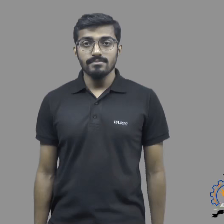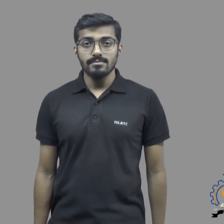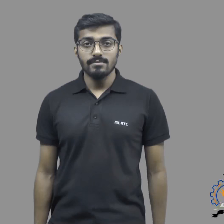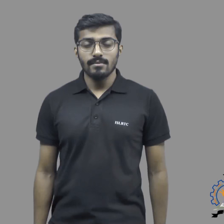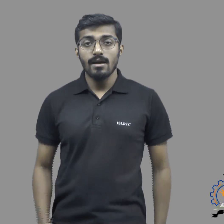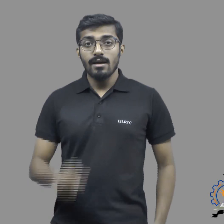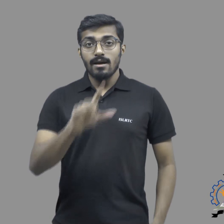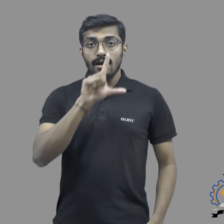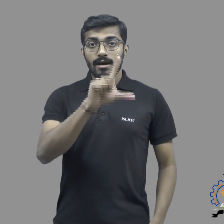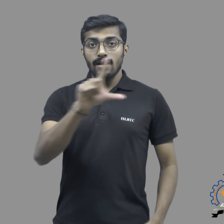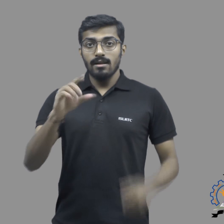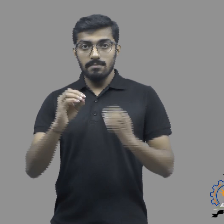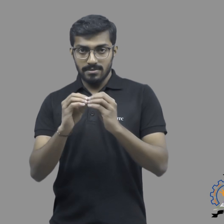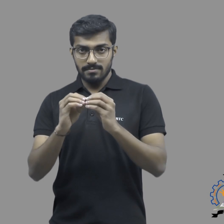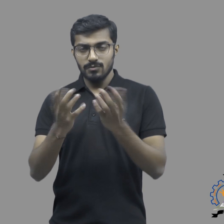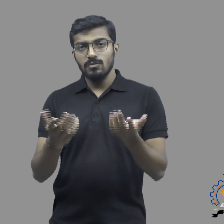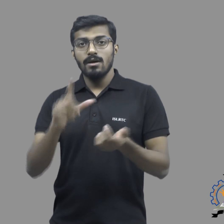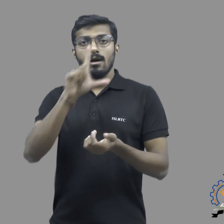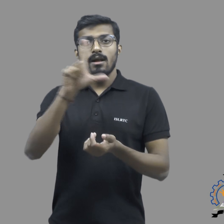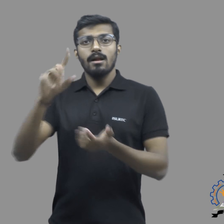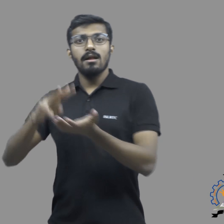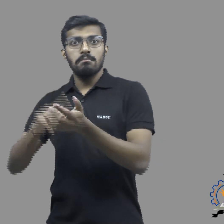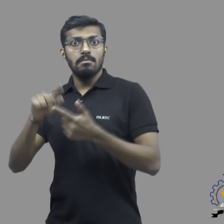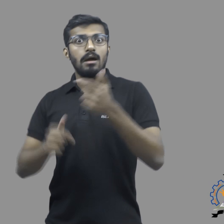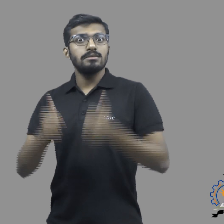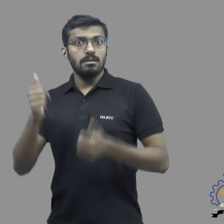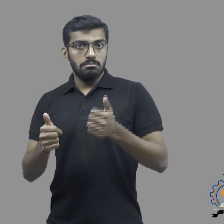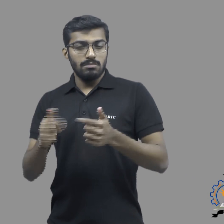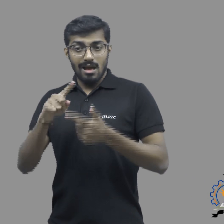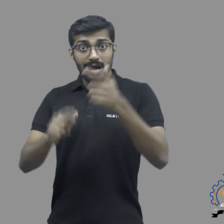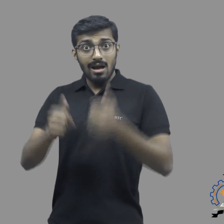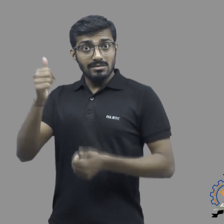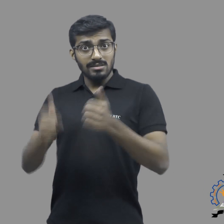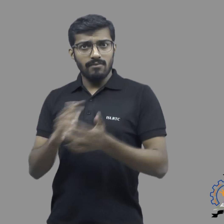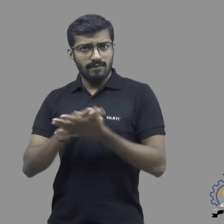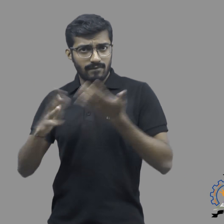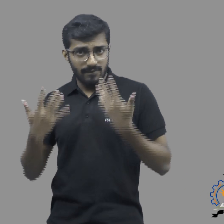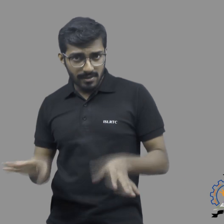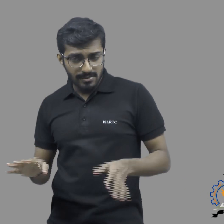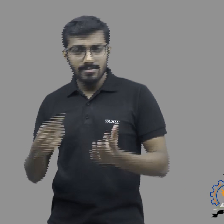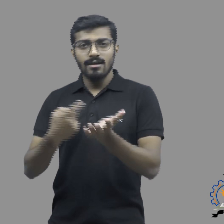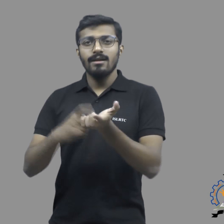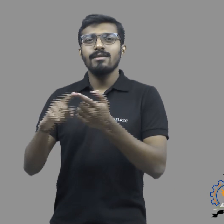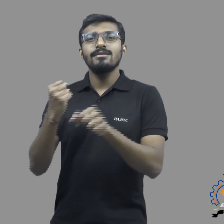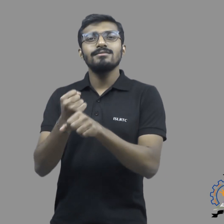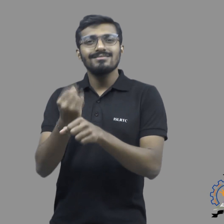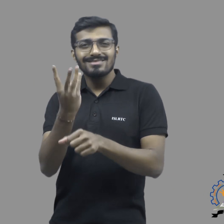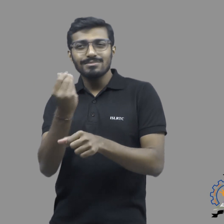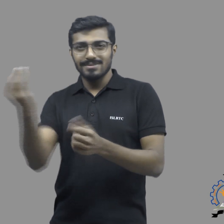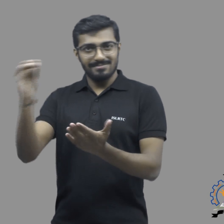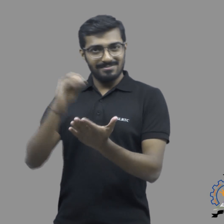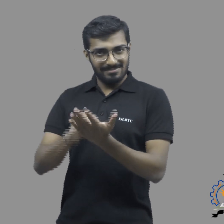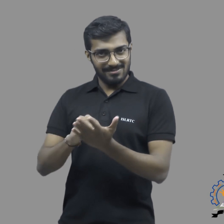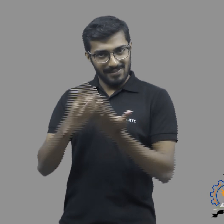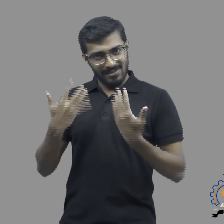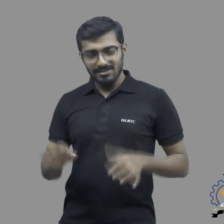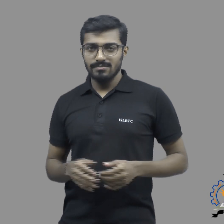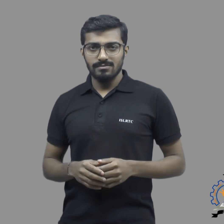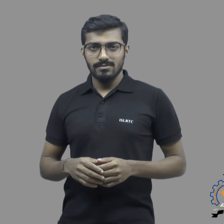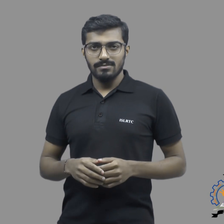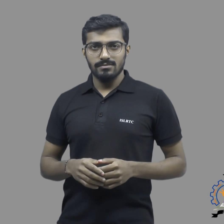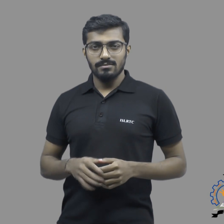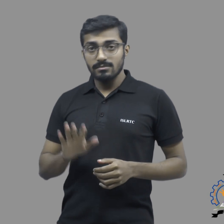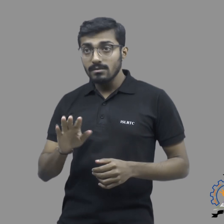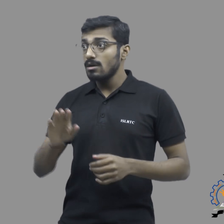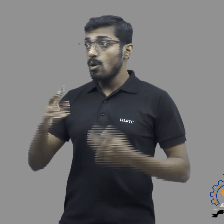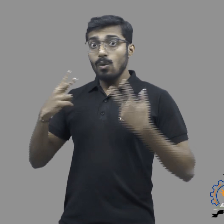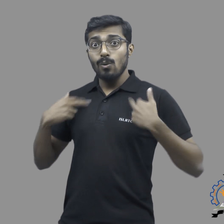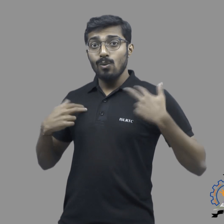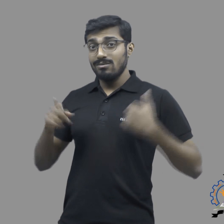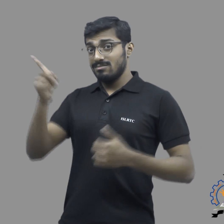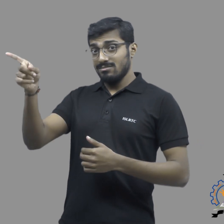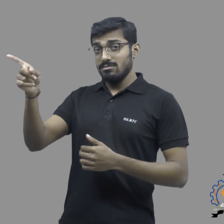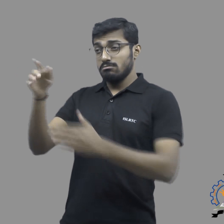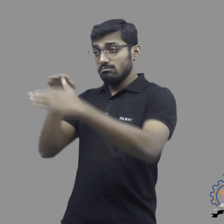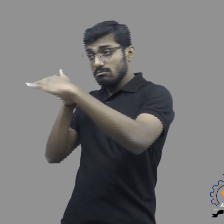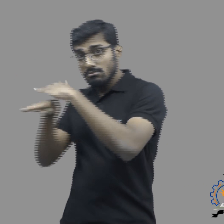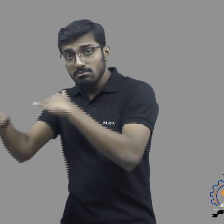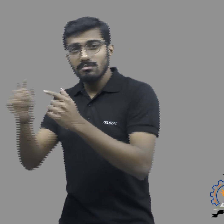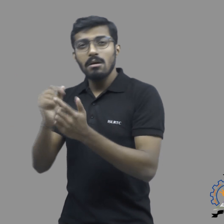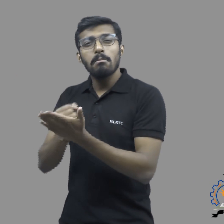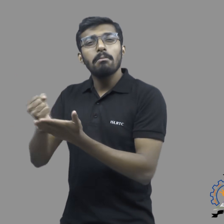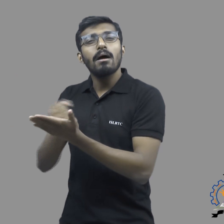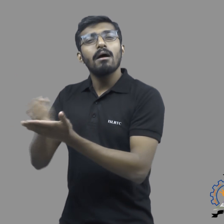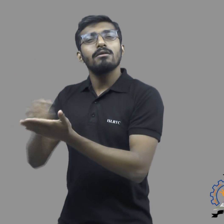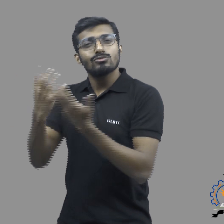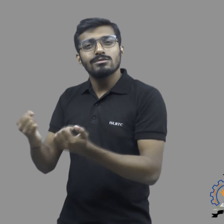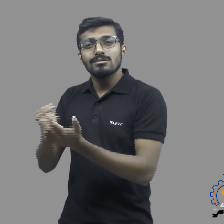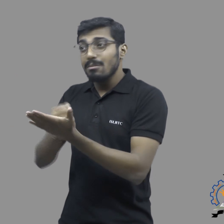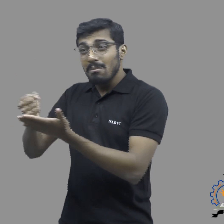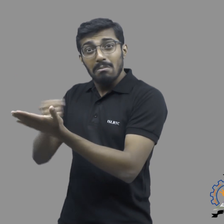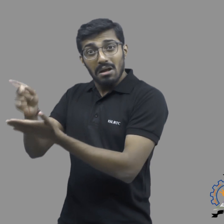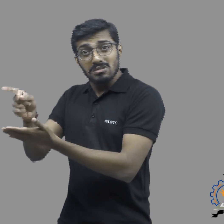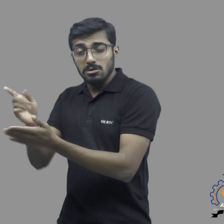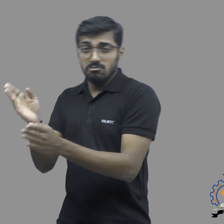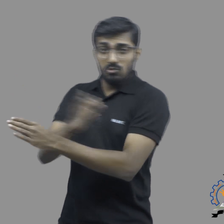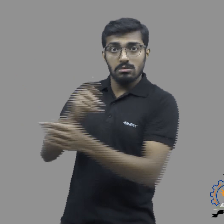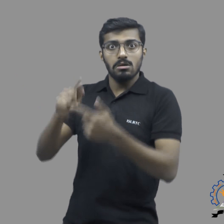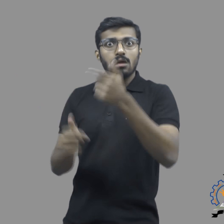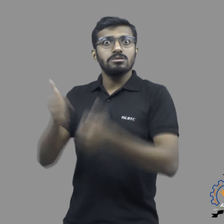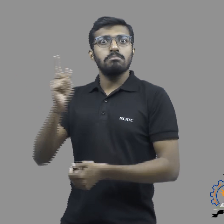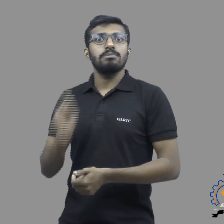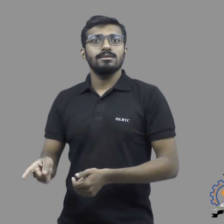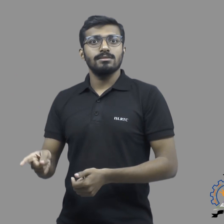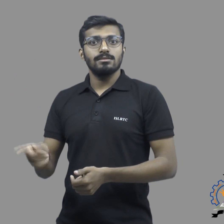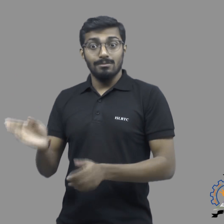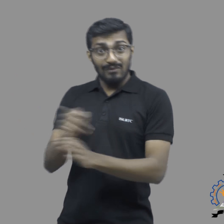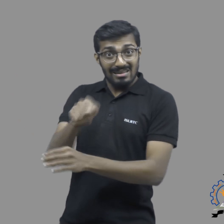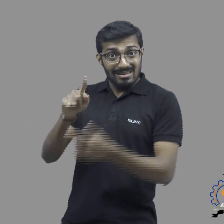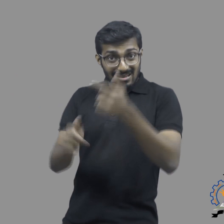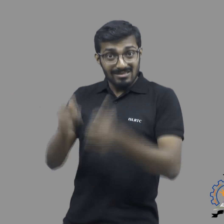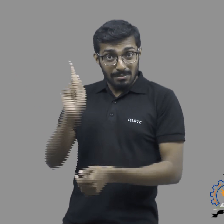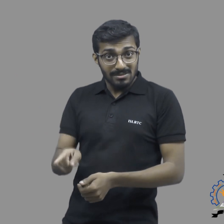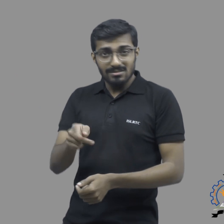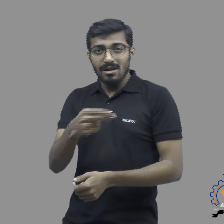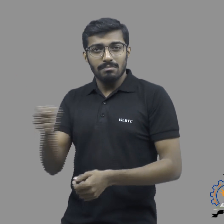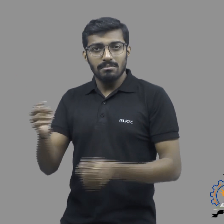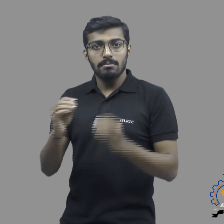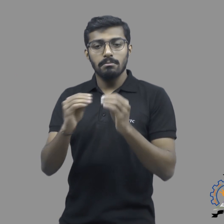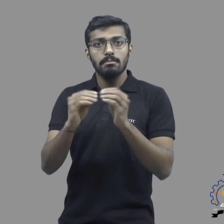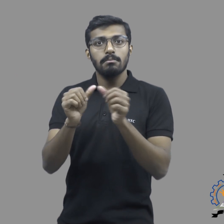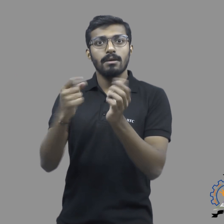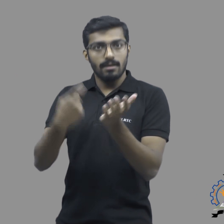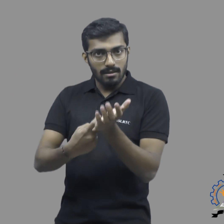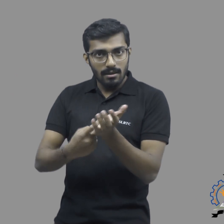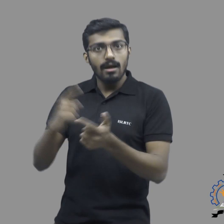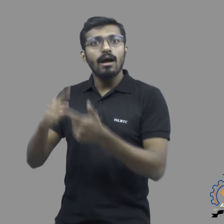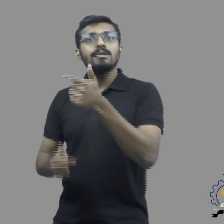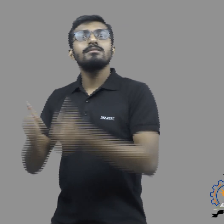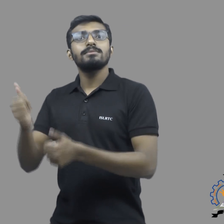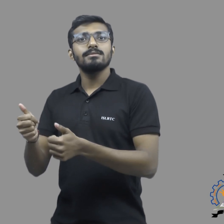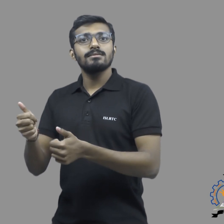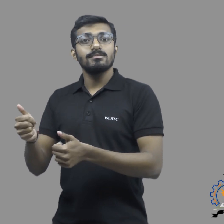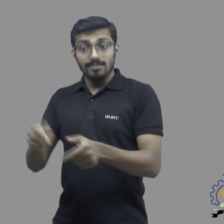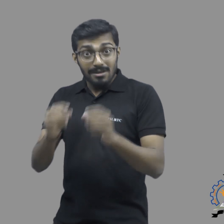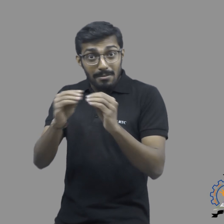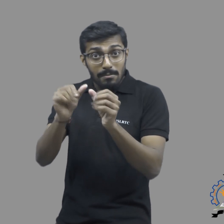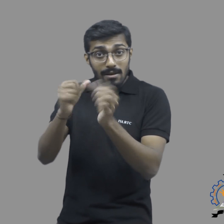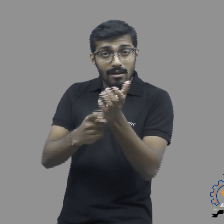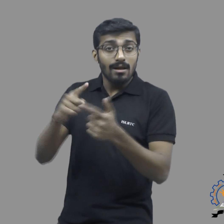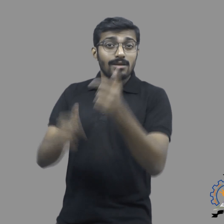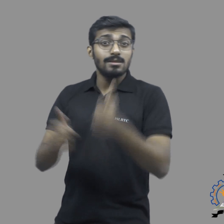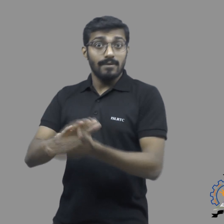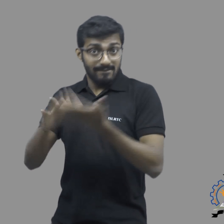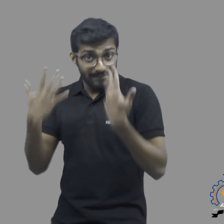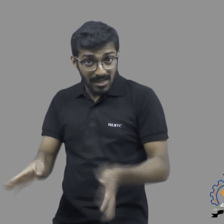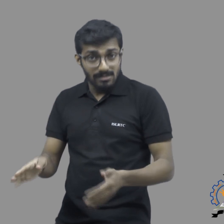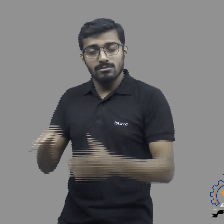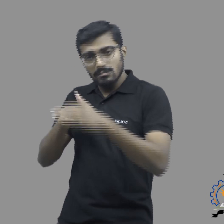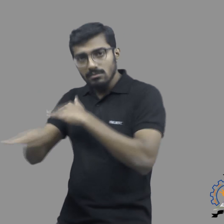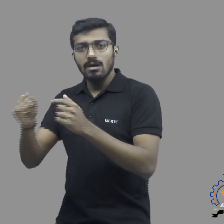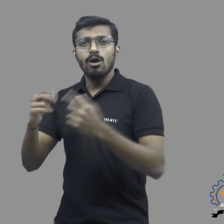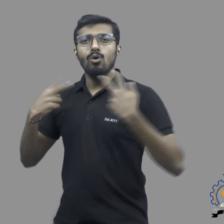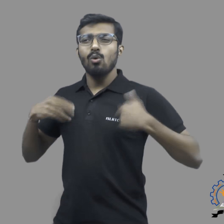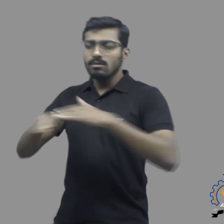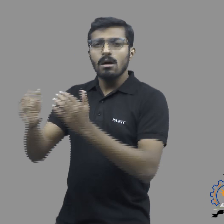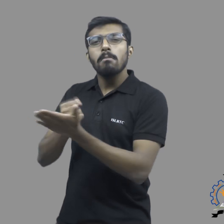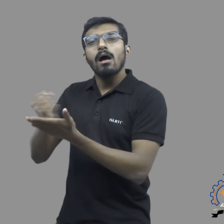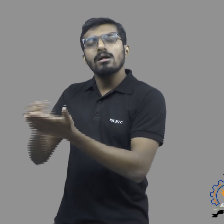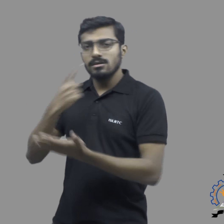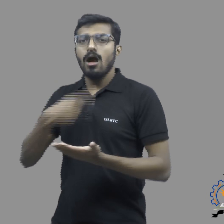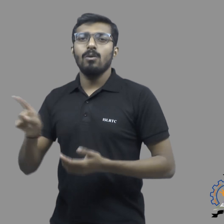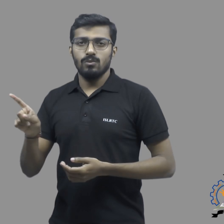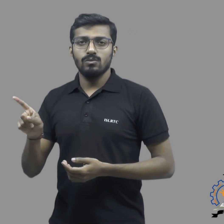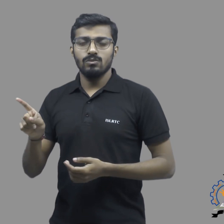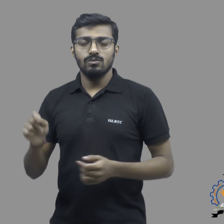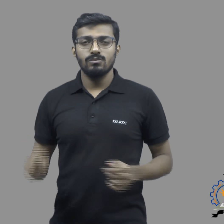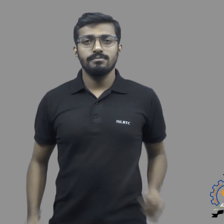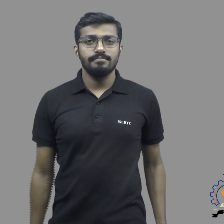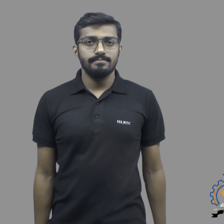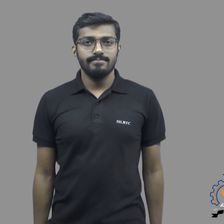Bar Examination